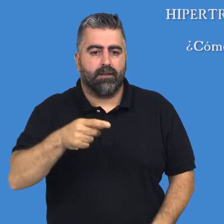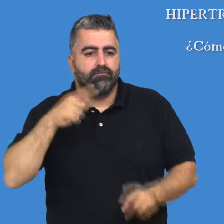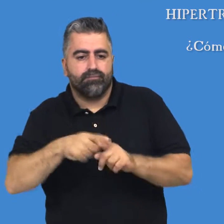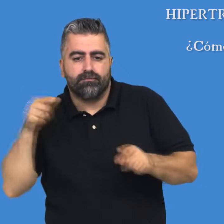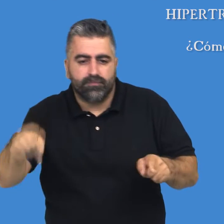objetivo